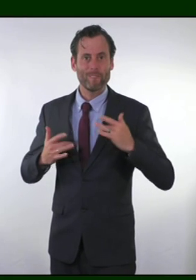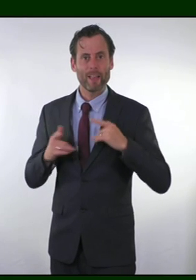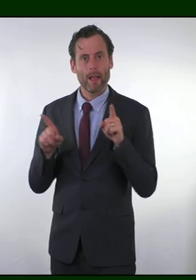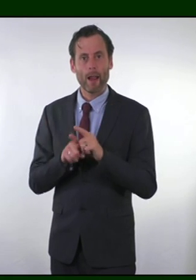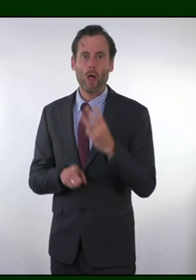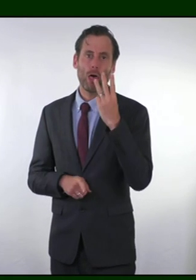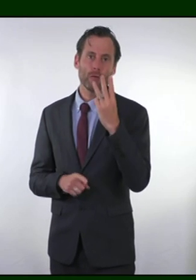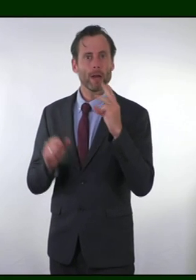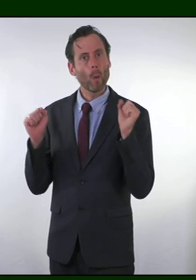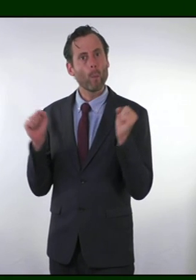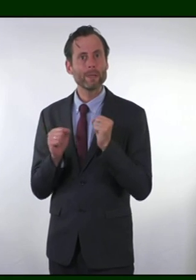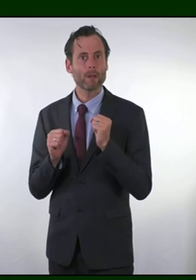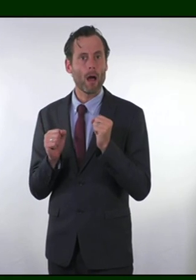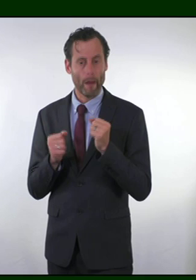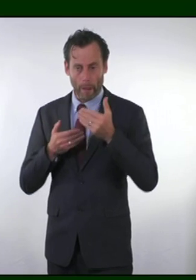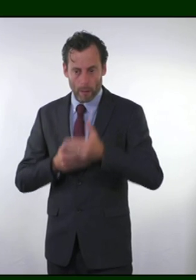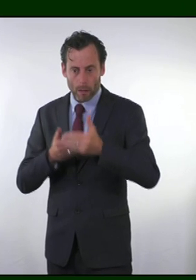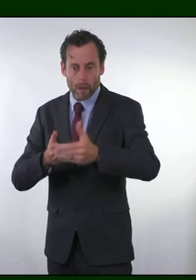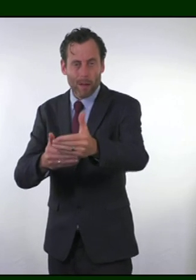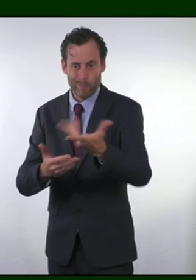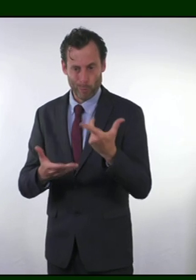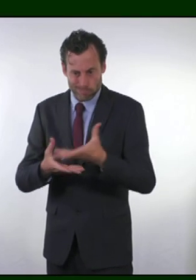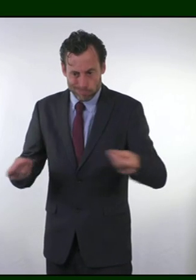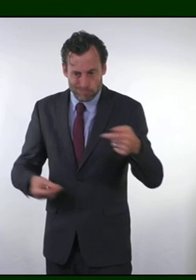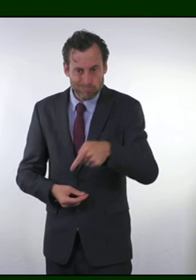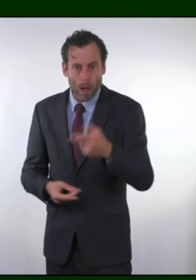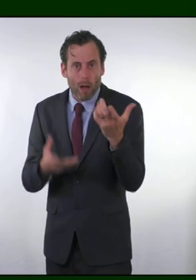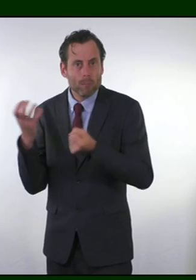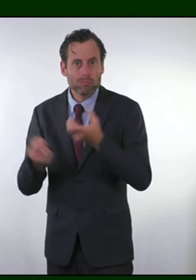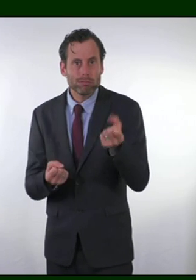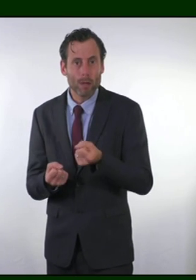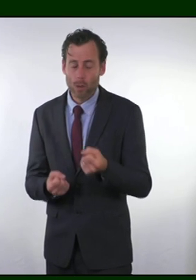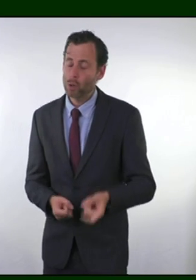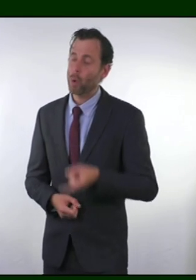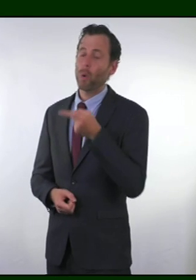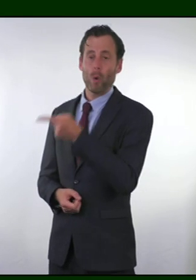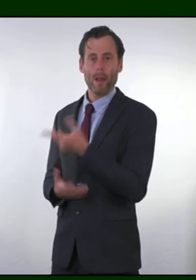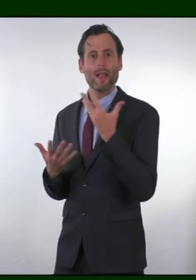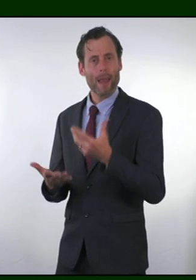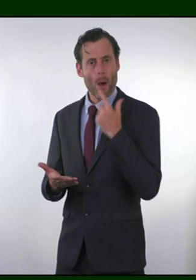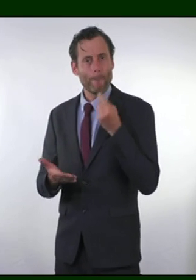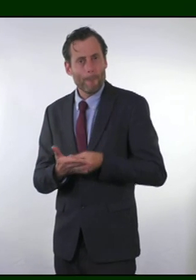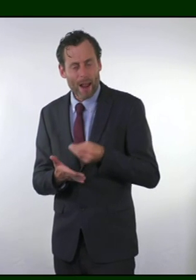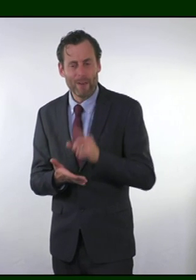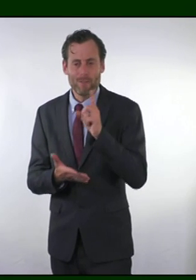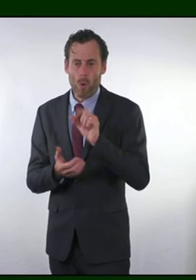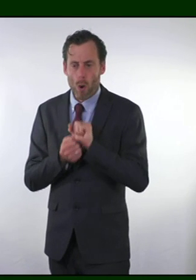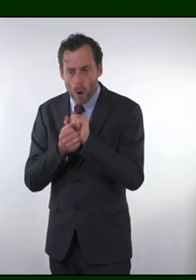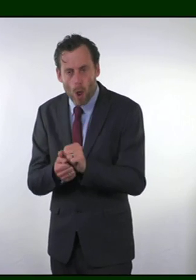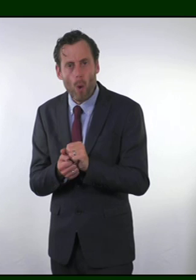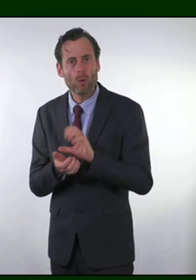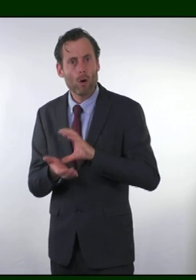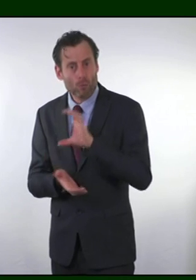They cannot afford extra debt, so is now not the time to convert some of the money put aside for loans into grants to support the sector?